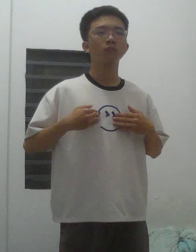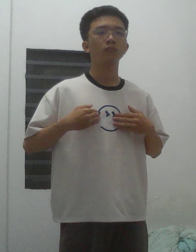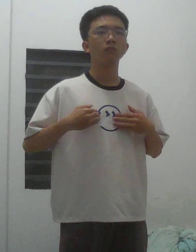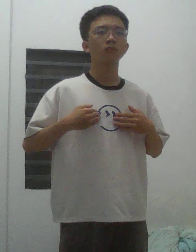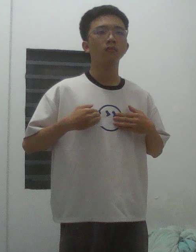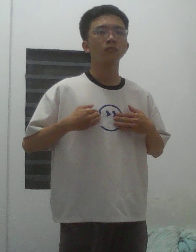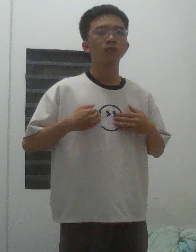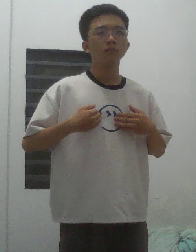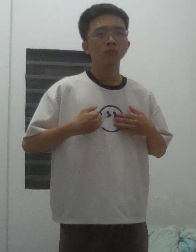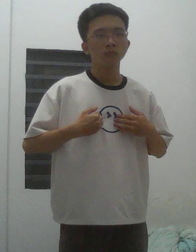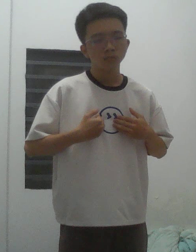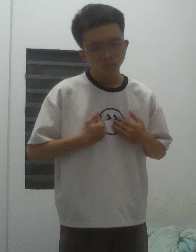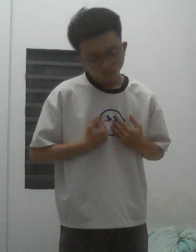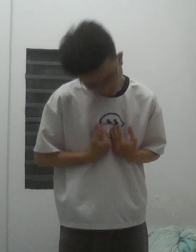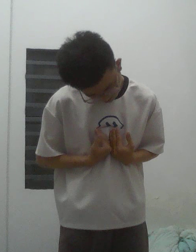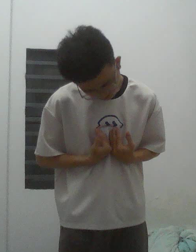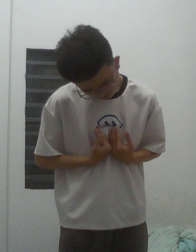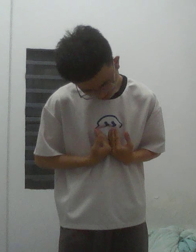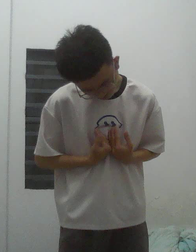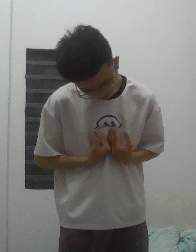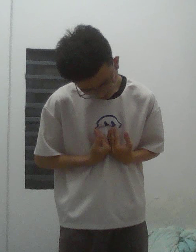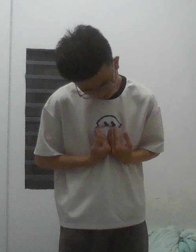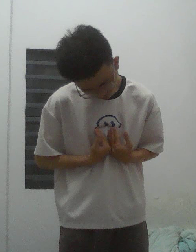met